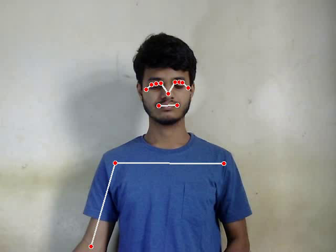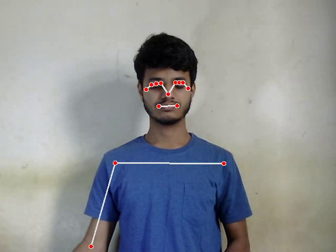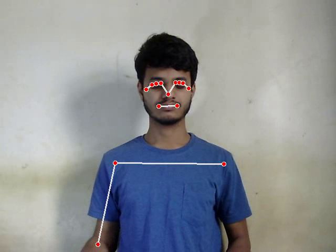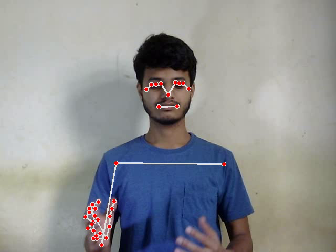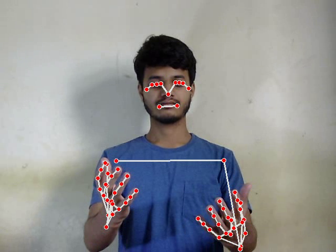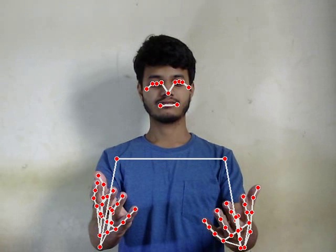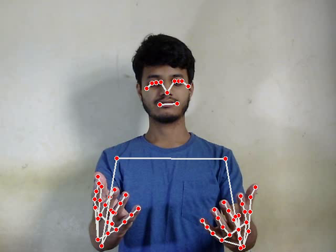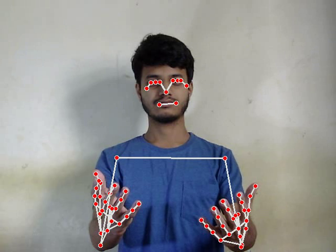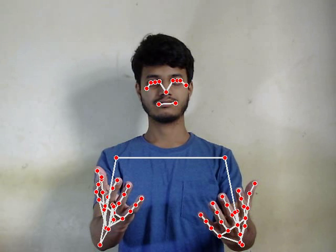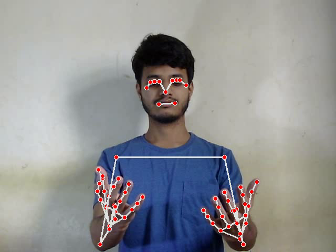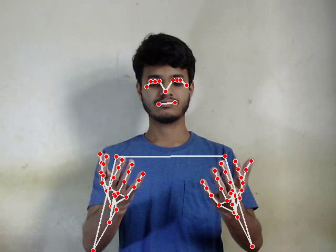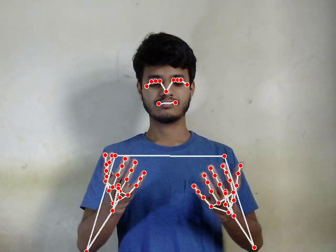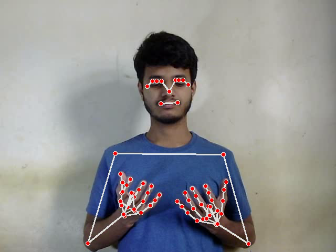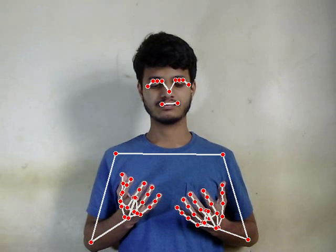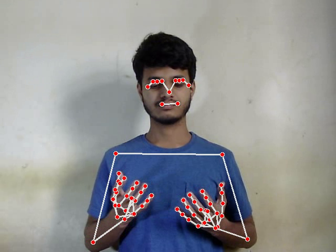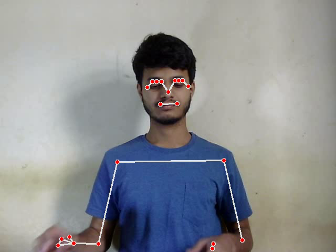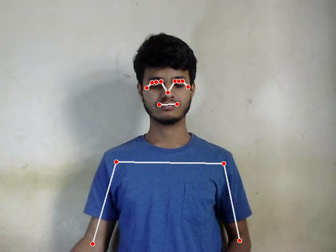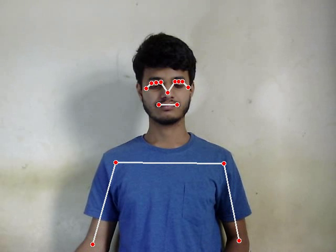want